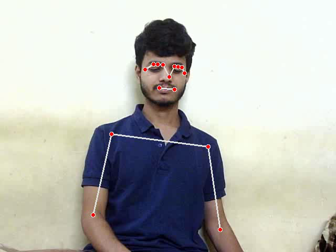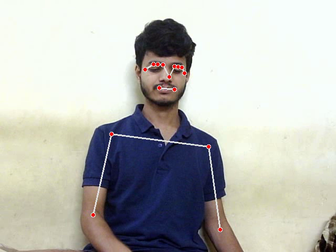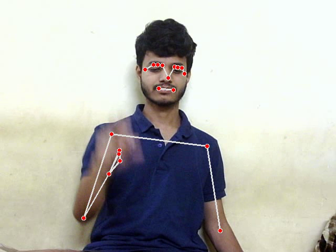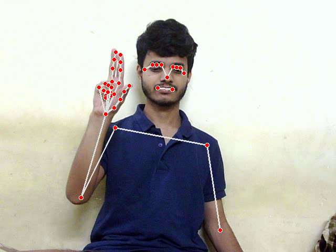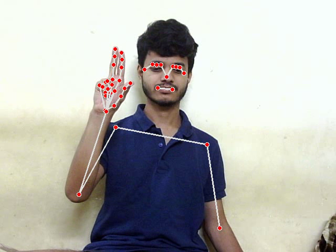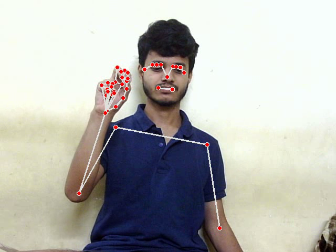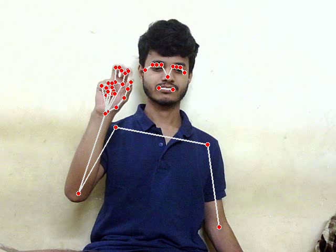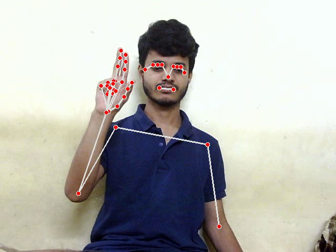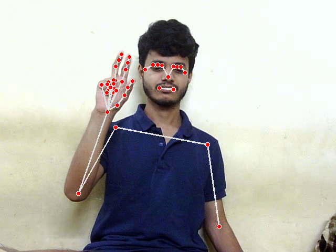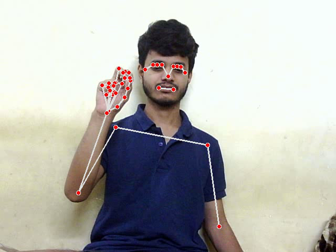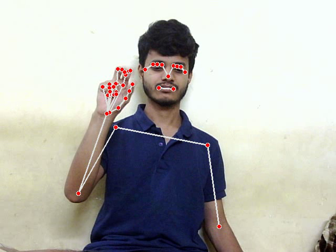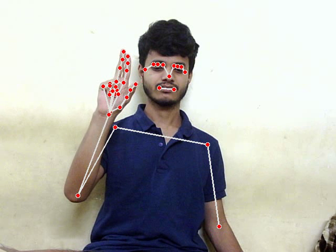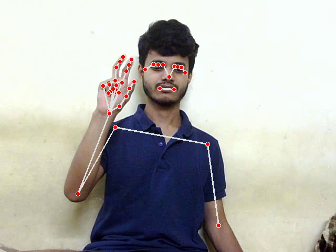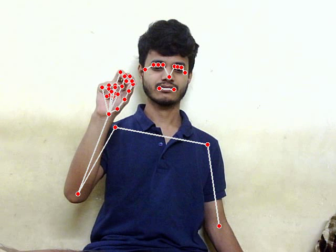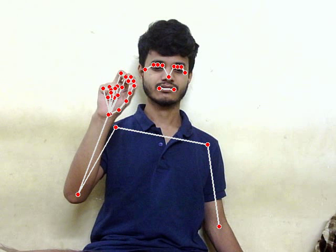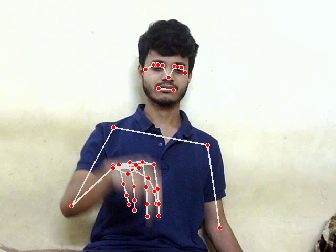no